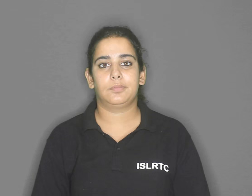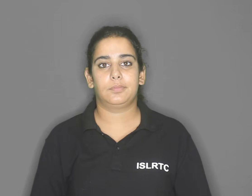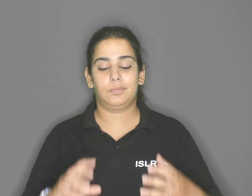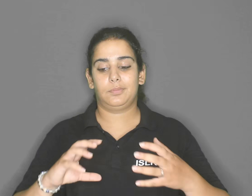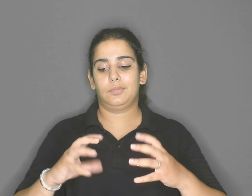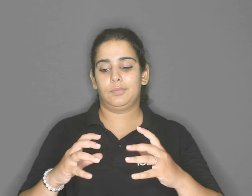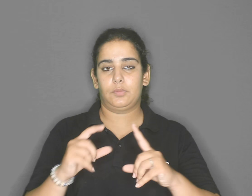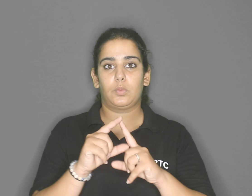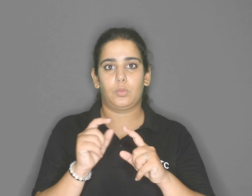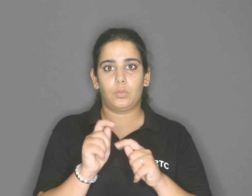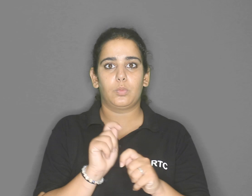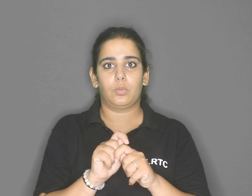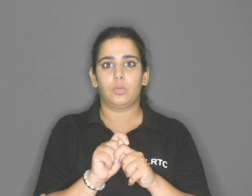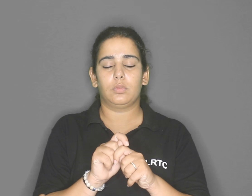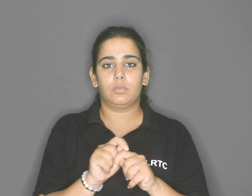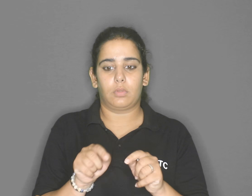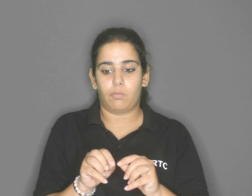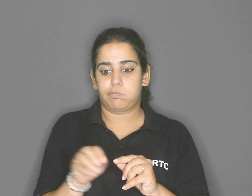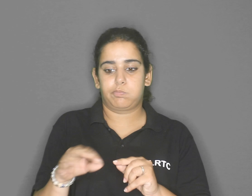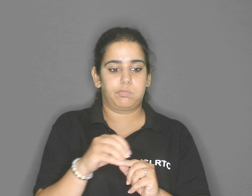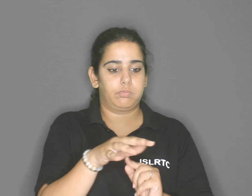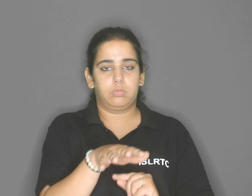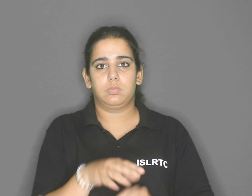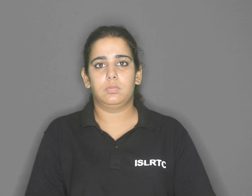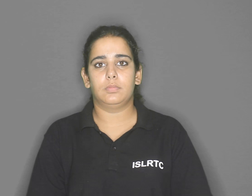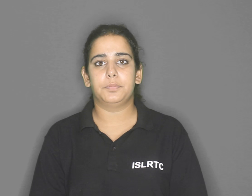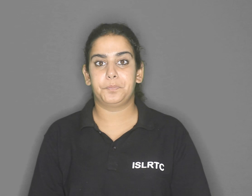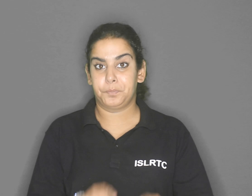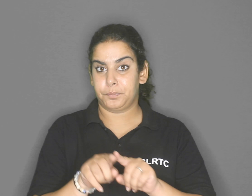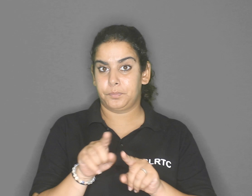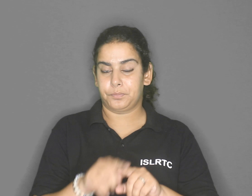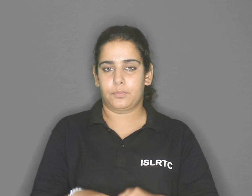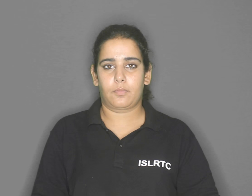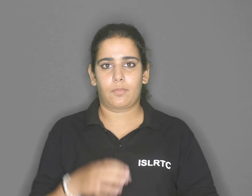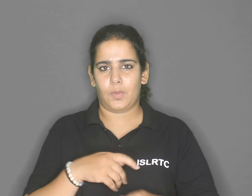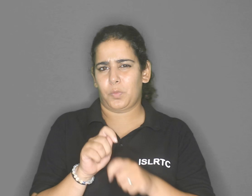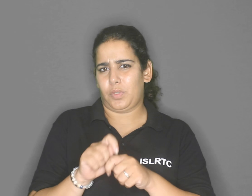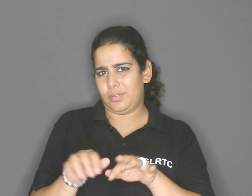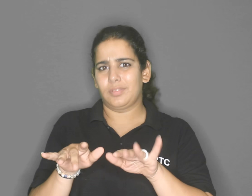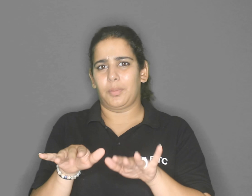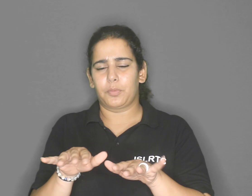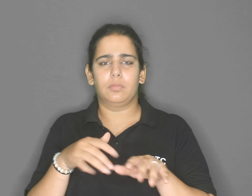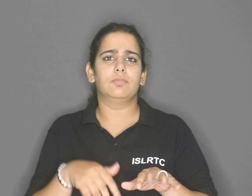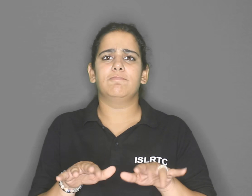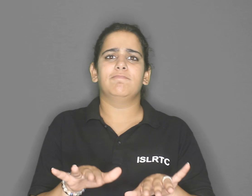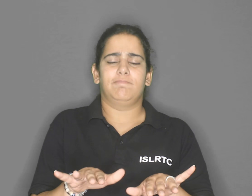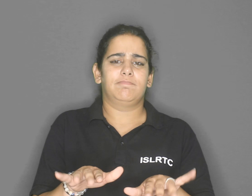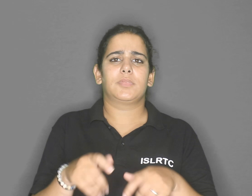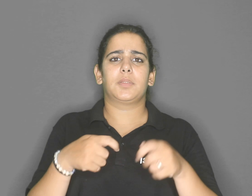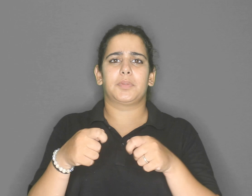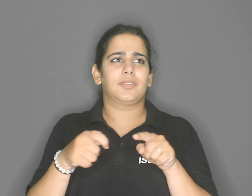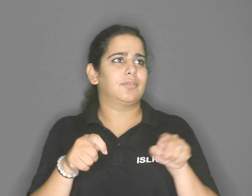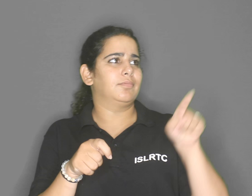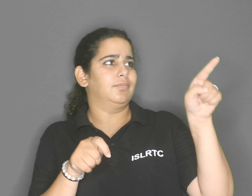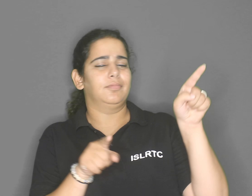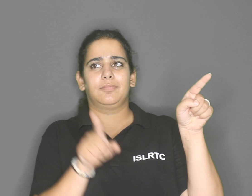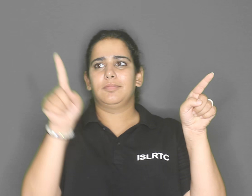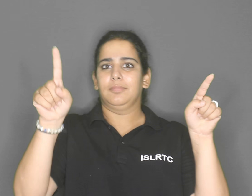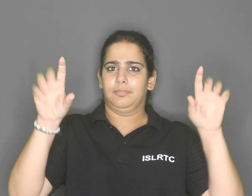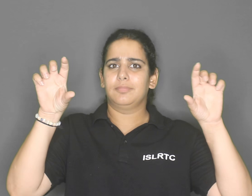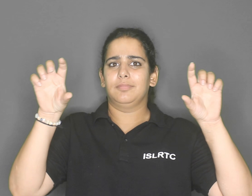Deployment backup Integrating a machine learning model into a production environment